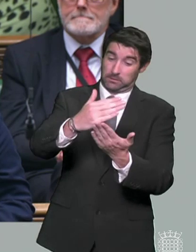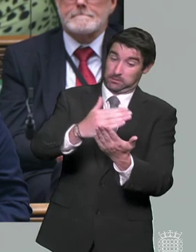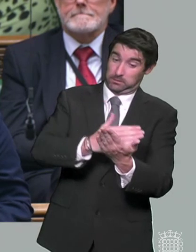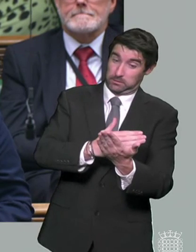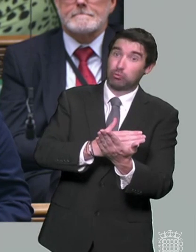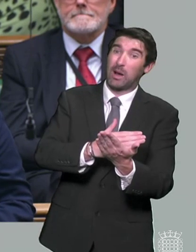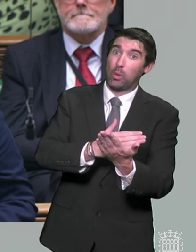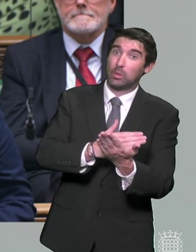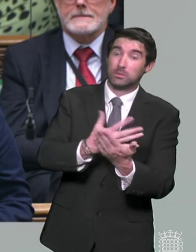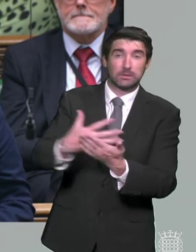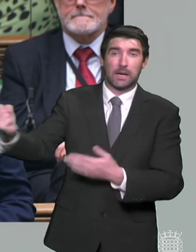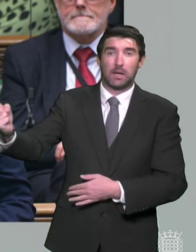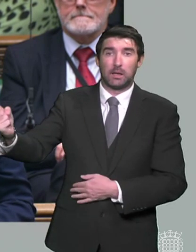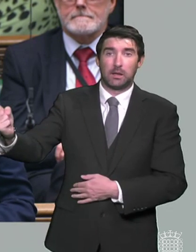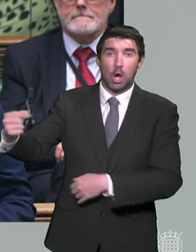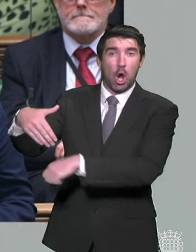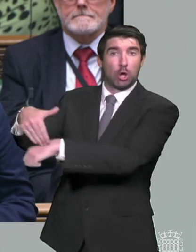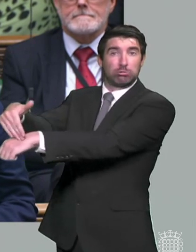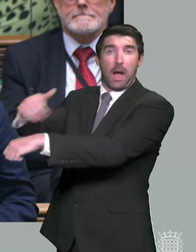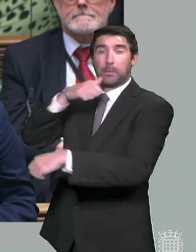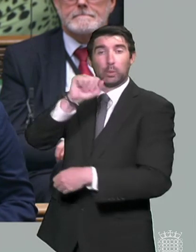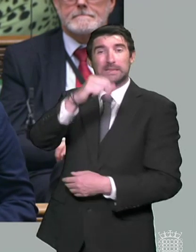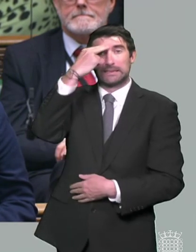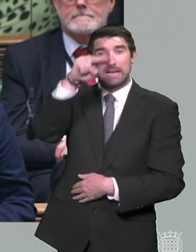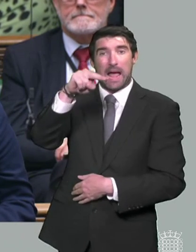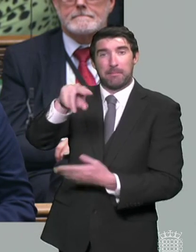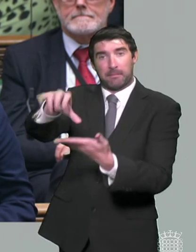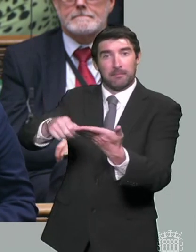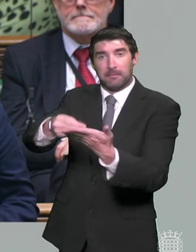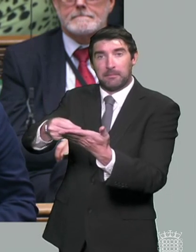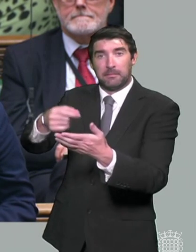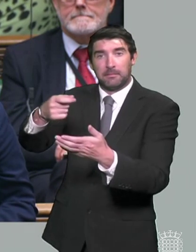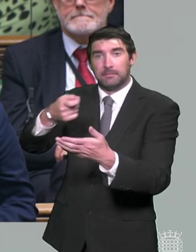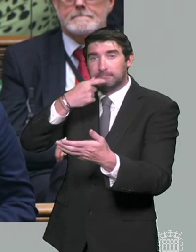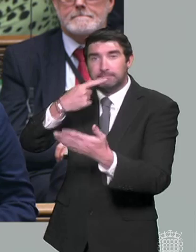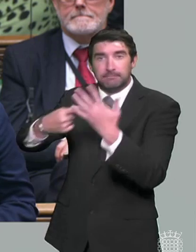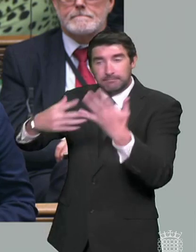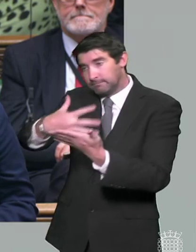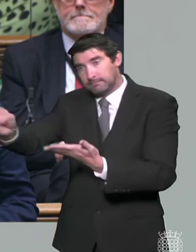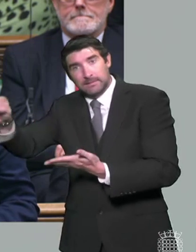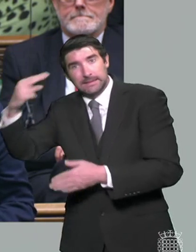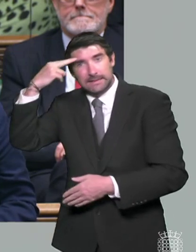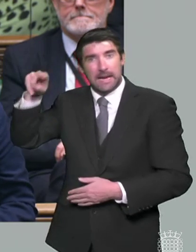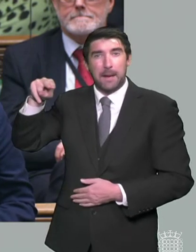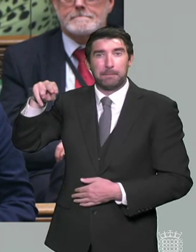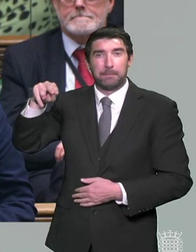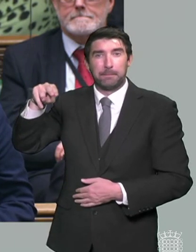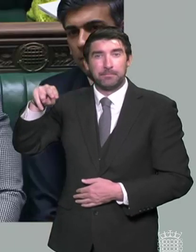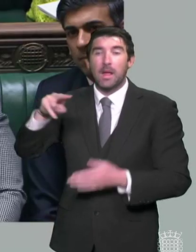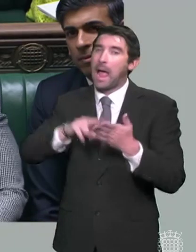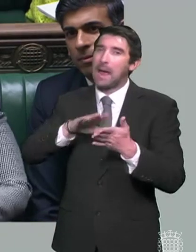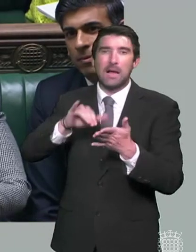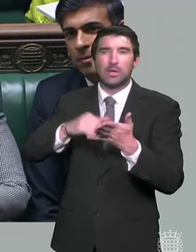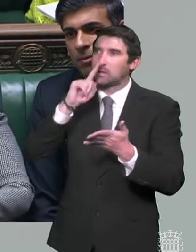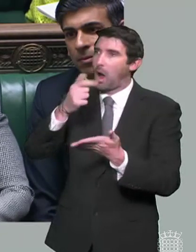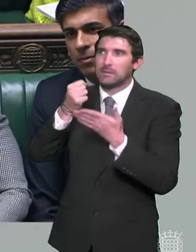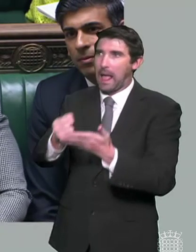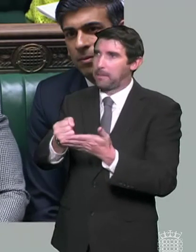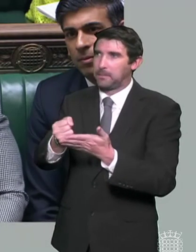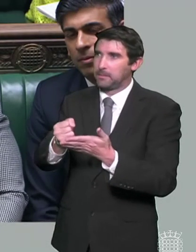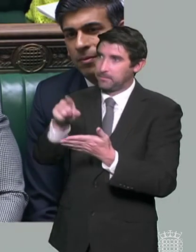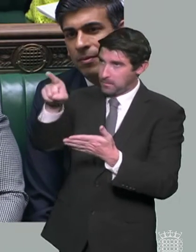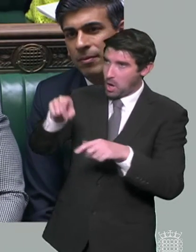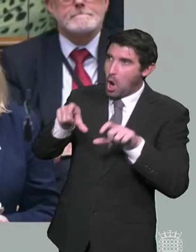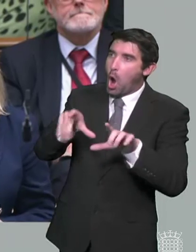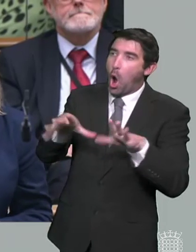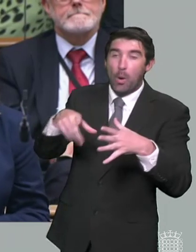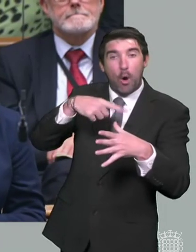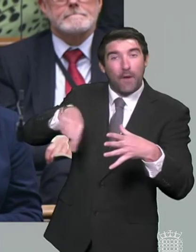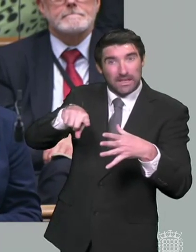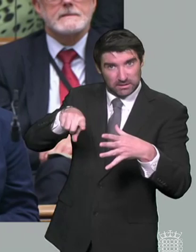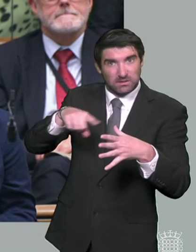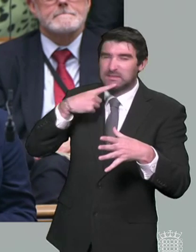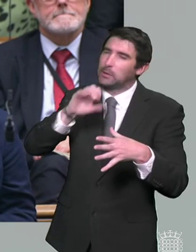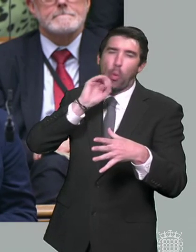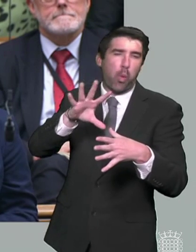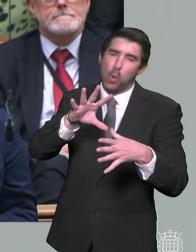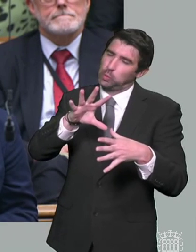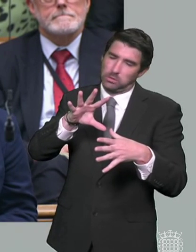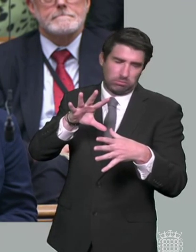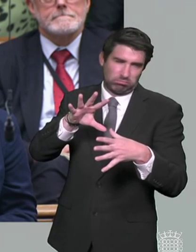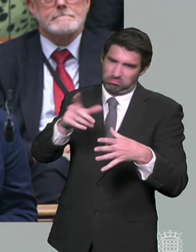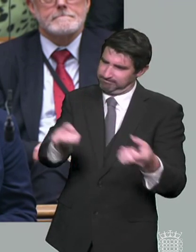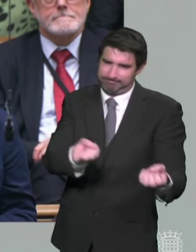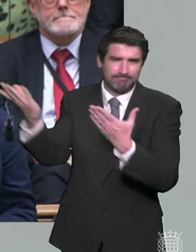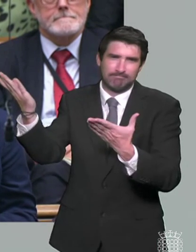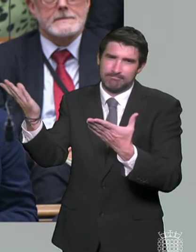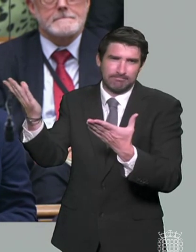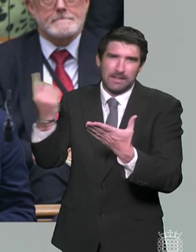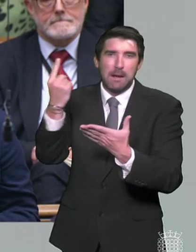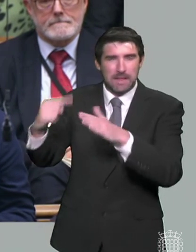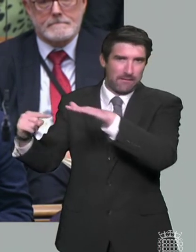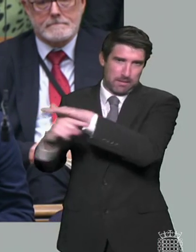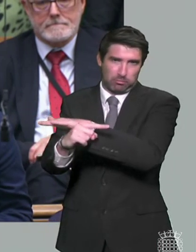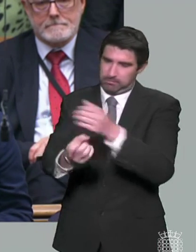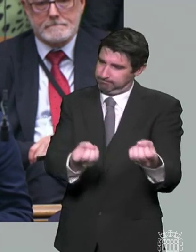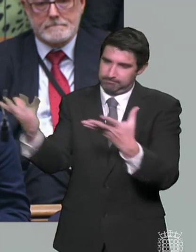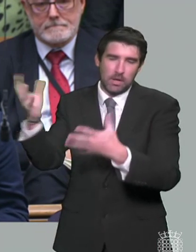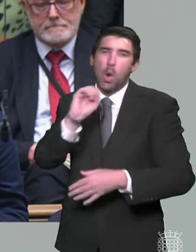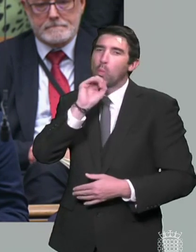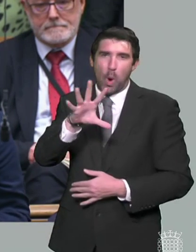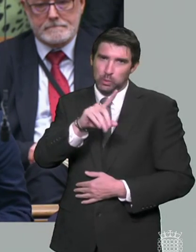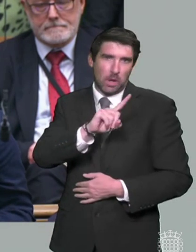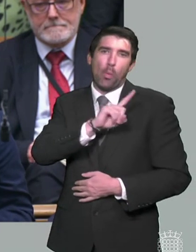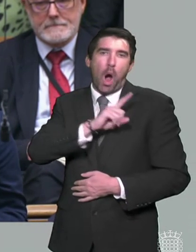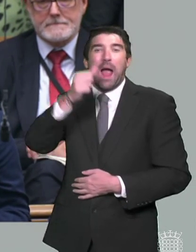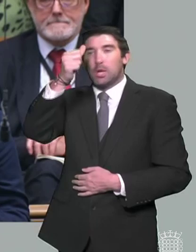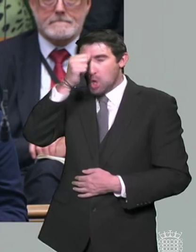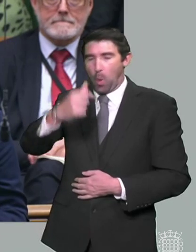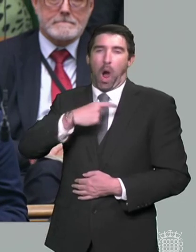Crimes are being committed in his name. The Home Secretary’s Department assured him that that would not affect his immigration status, yet recently he and his wife and children were detained by UK Border Force while travelling for a family holiday.